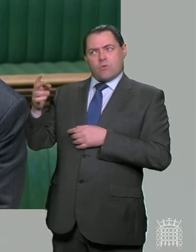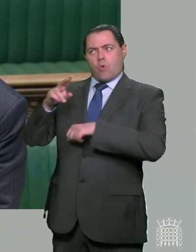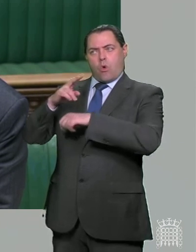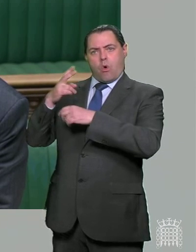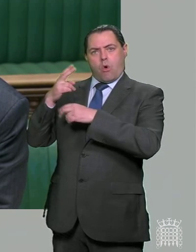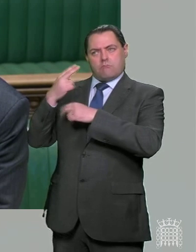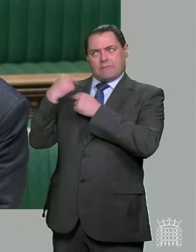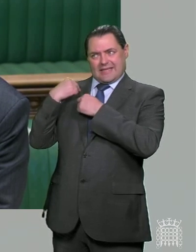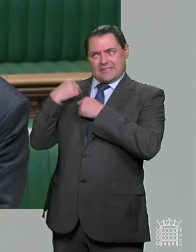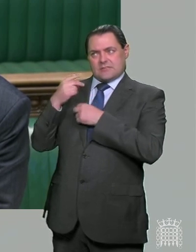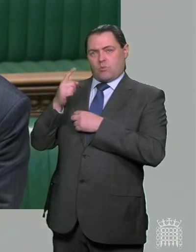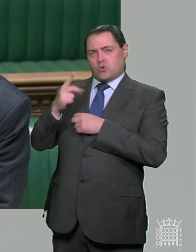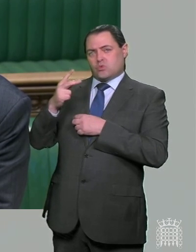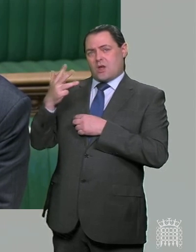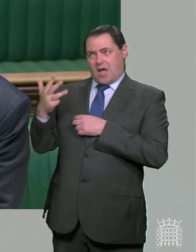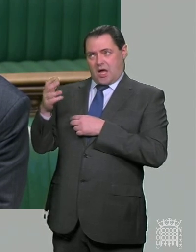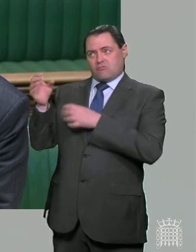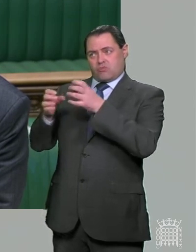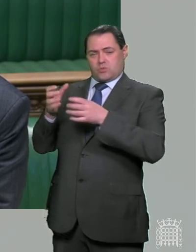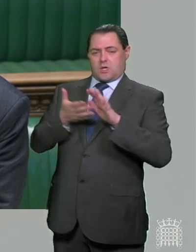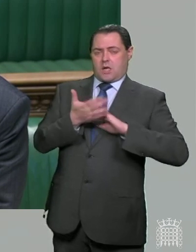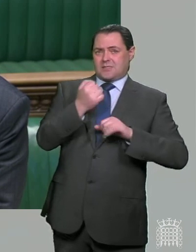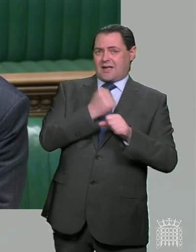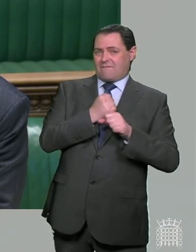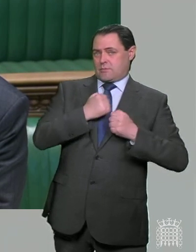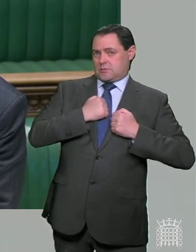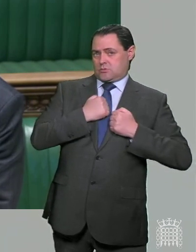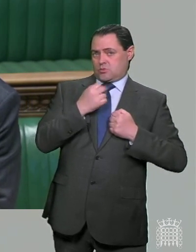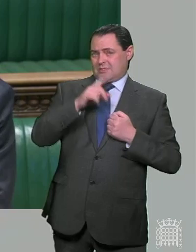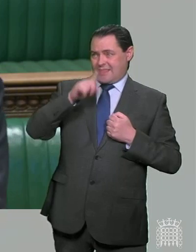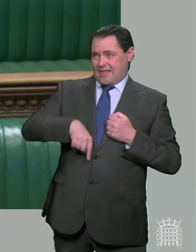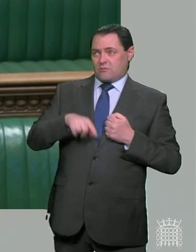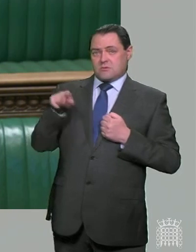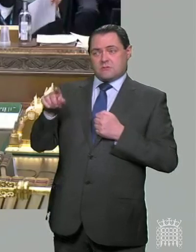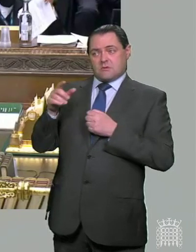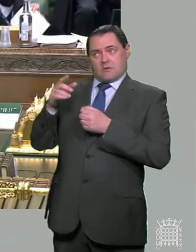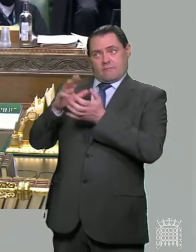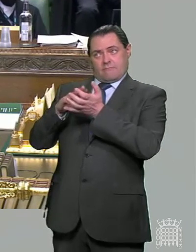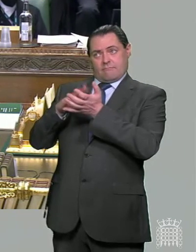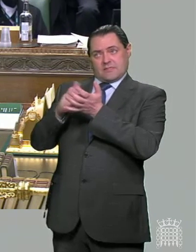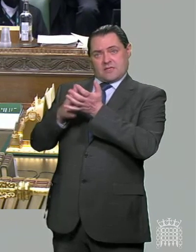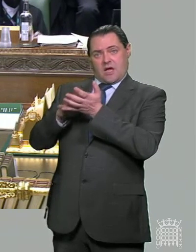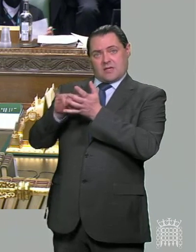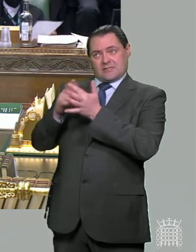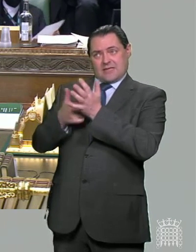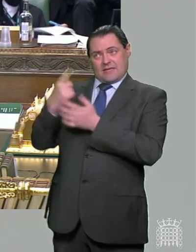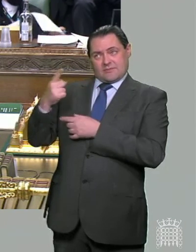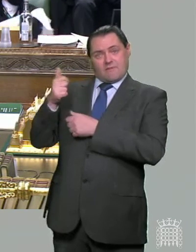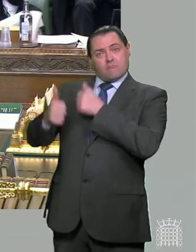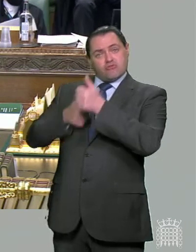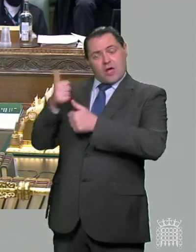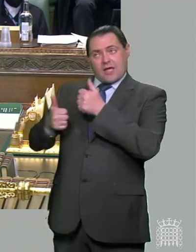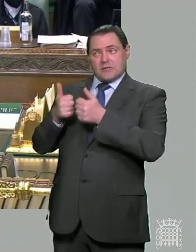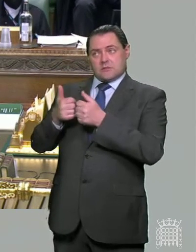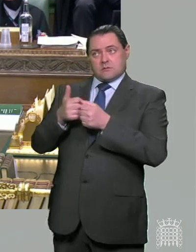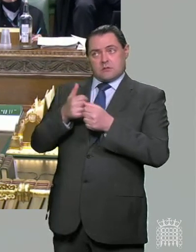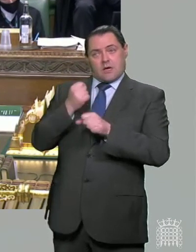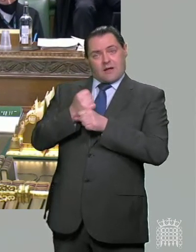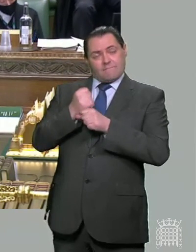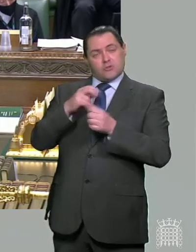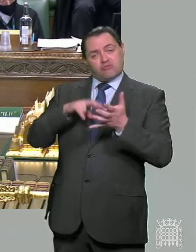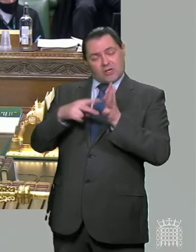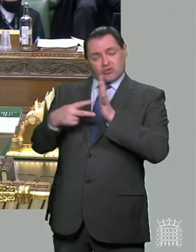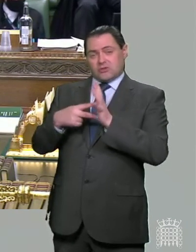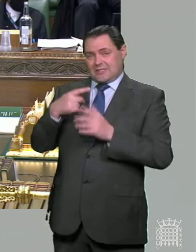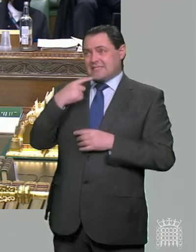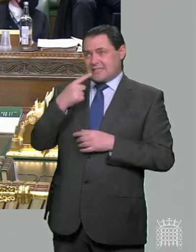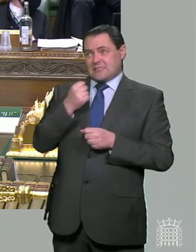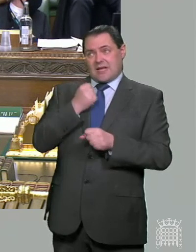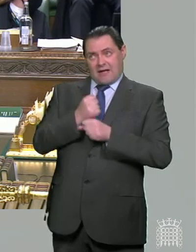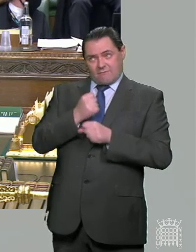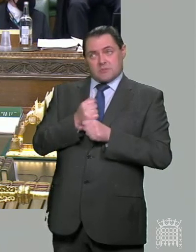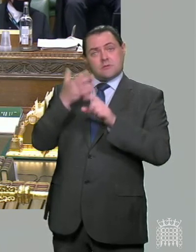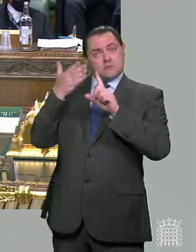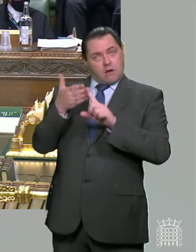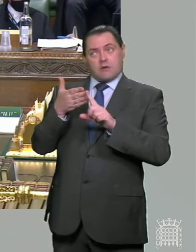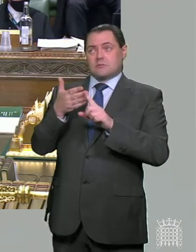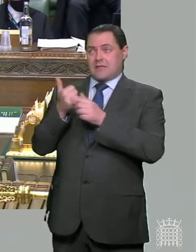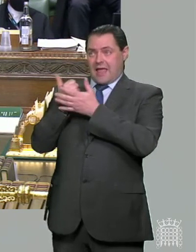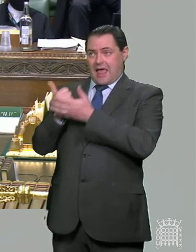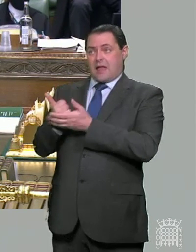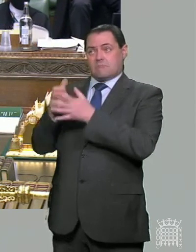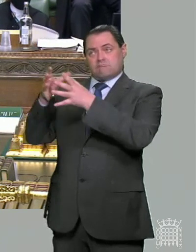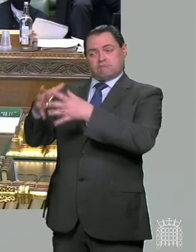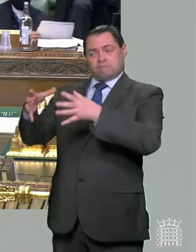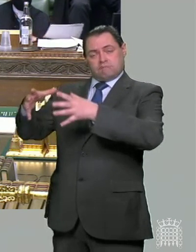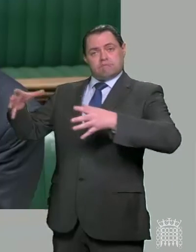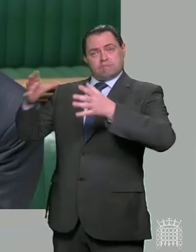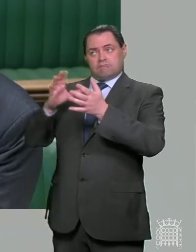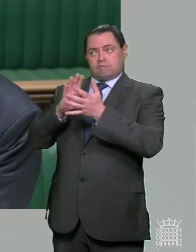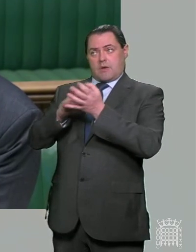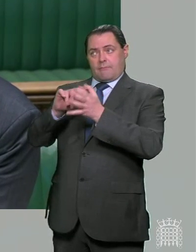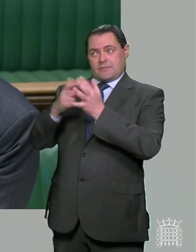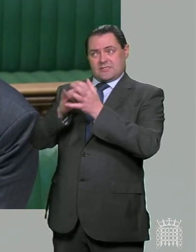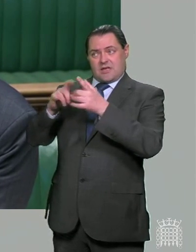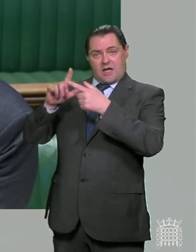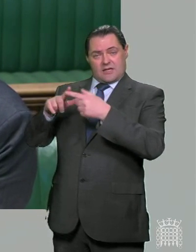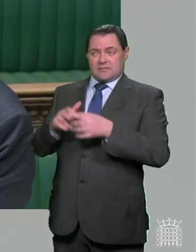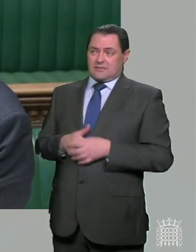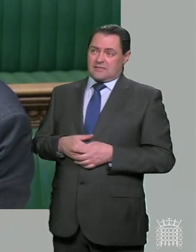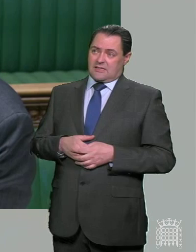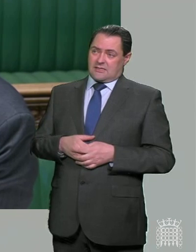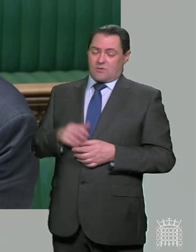Of those, 129 have been recruited as part of the Government’s 20,000 drive, and Mr Hunter himself praised the Government’s police recruitment strategy, saying that the Government’s target had lifted officer numbers in Humberside above 2,000.